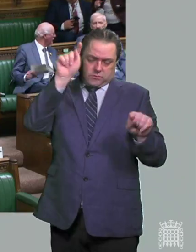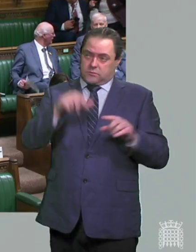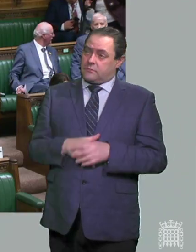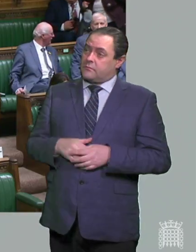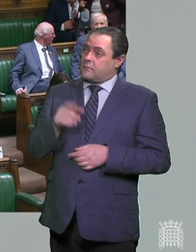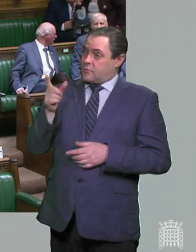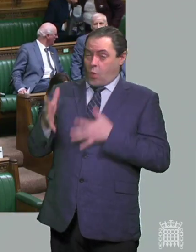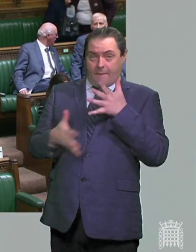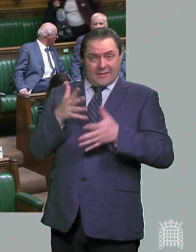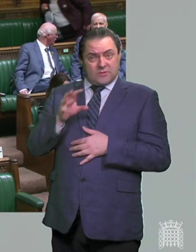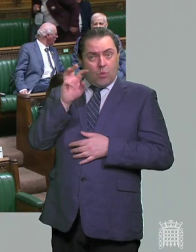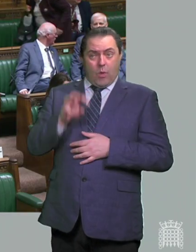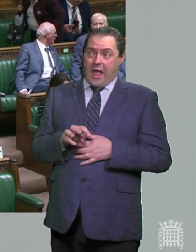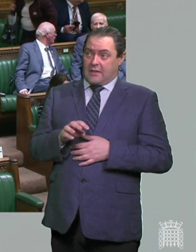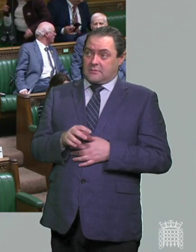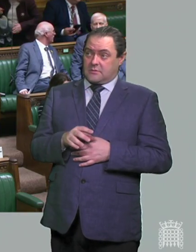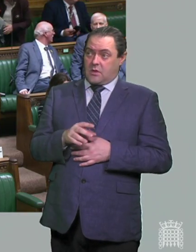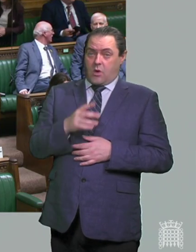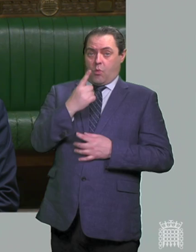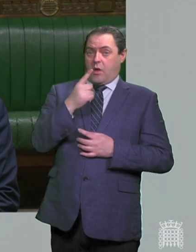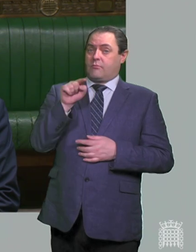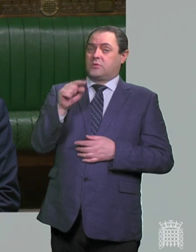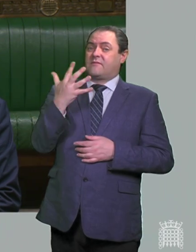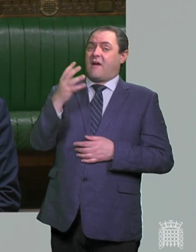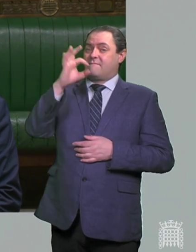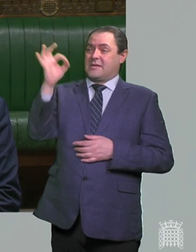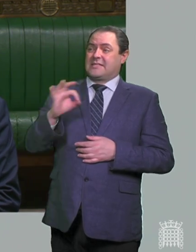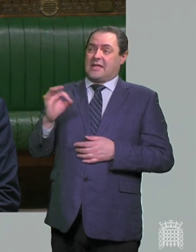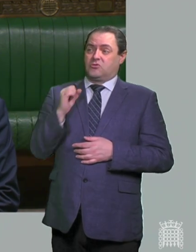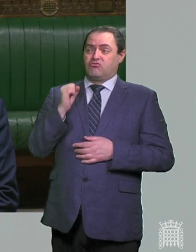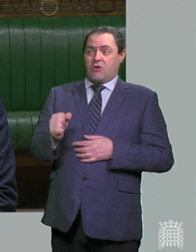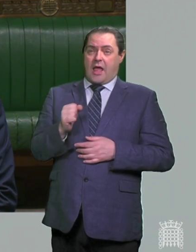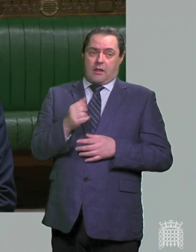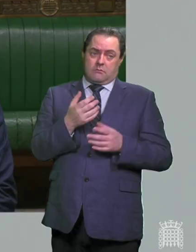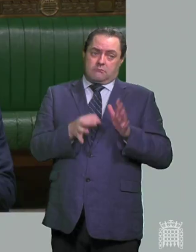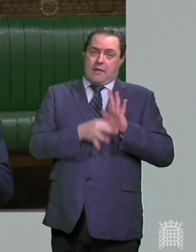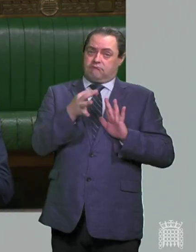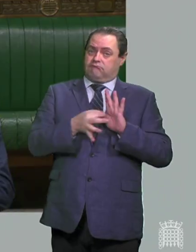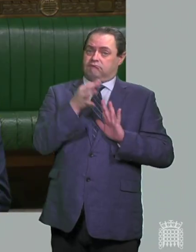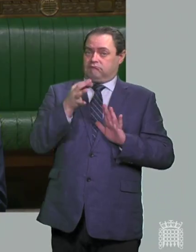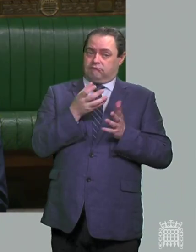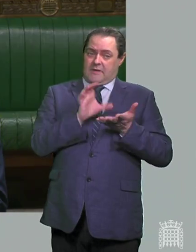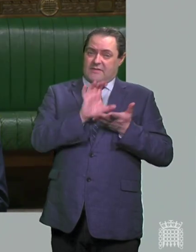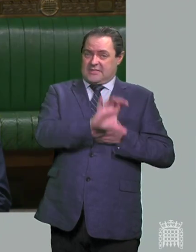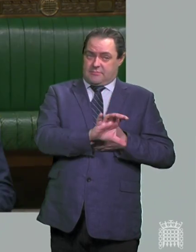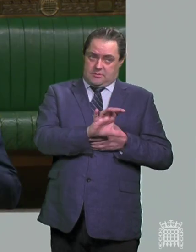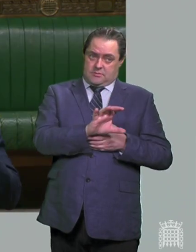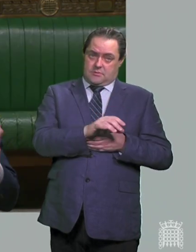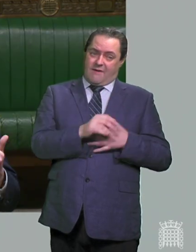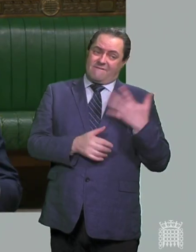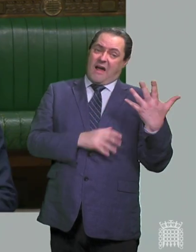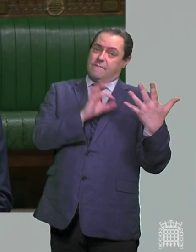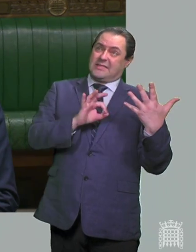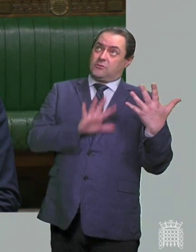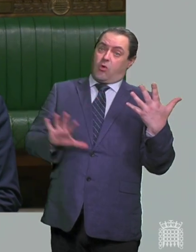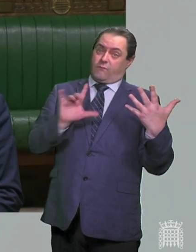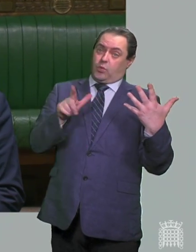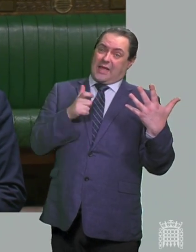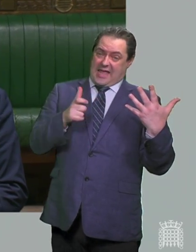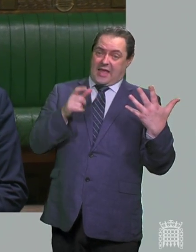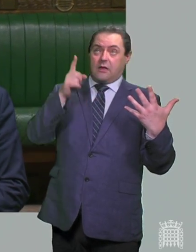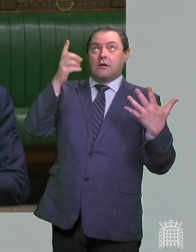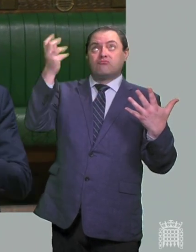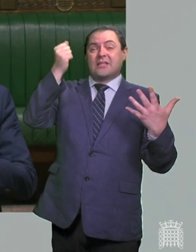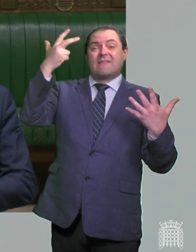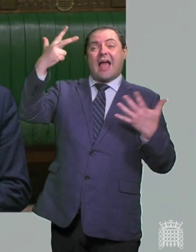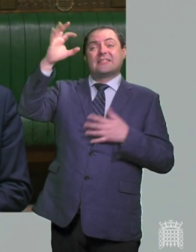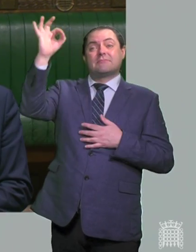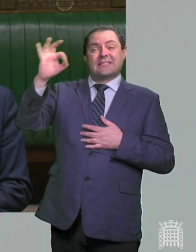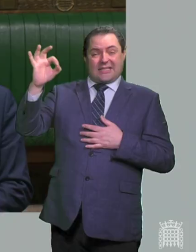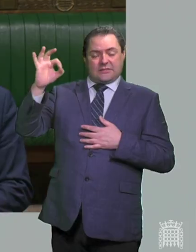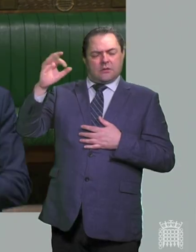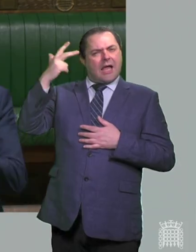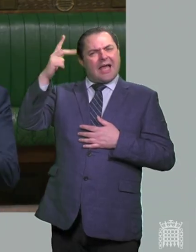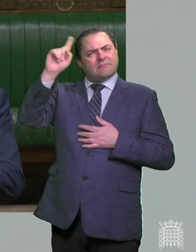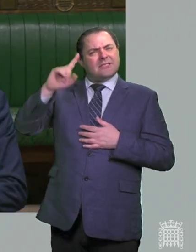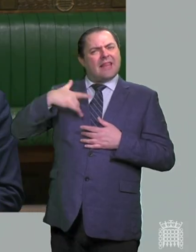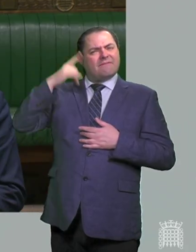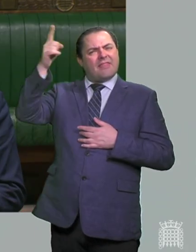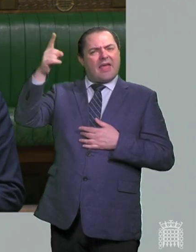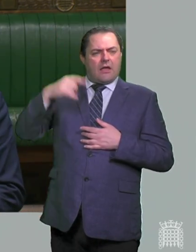In other words, Wales has only had 1.5% of rail enhancement investment for the UK for 5% of the population, while Scotland gets 8% for its 8% of the population.